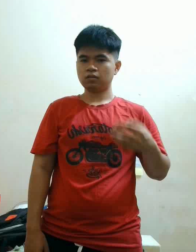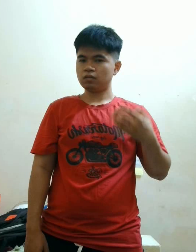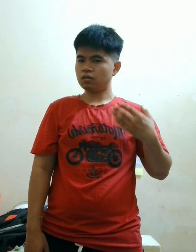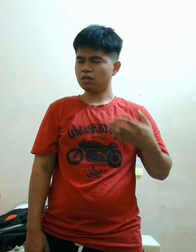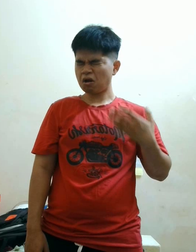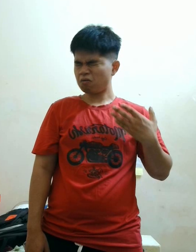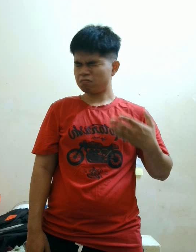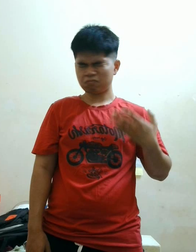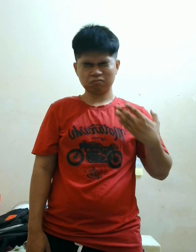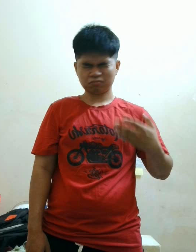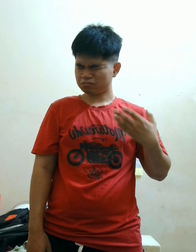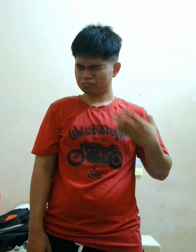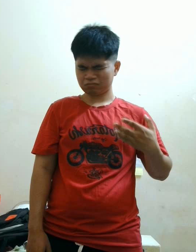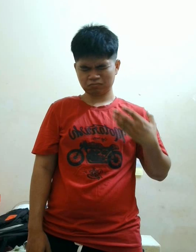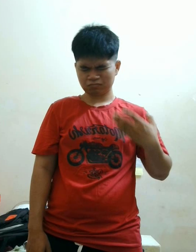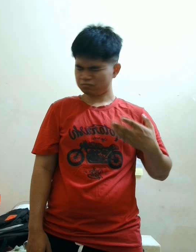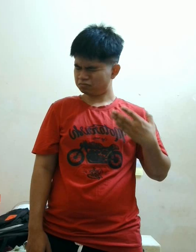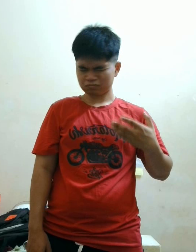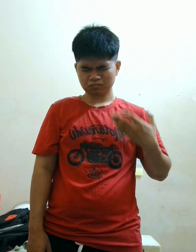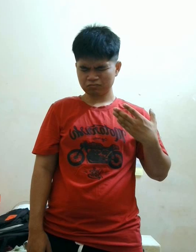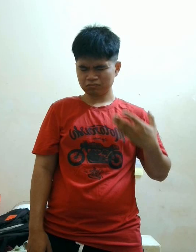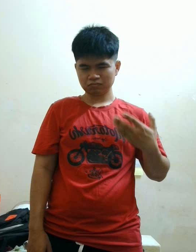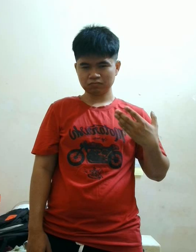nong